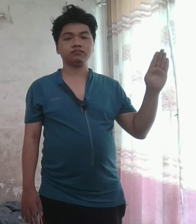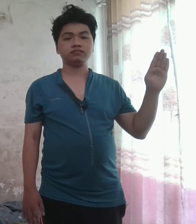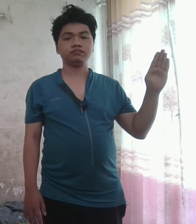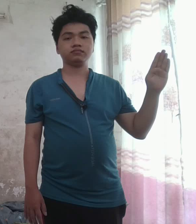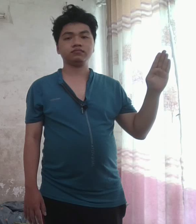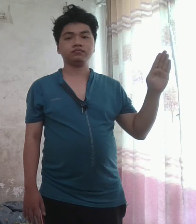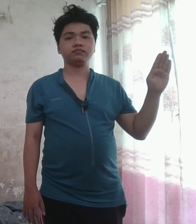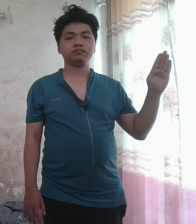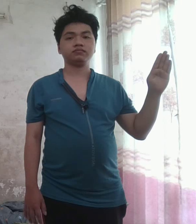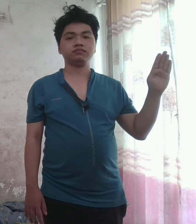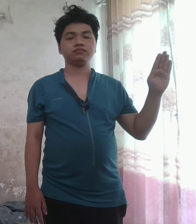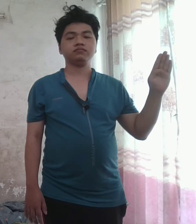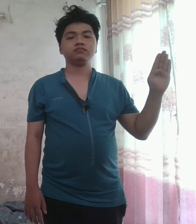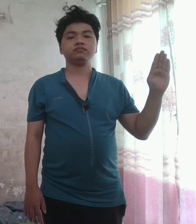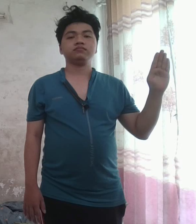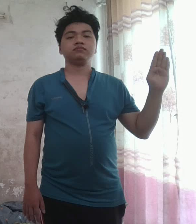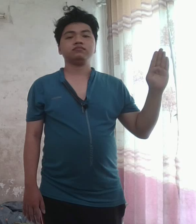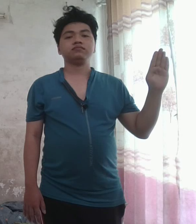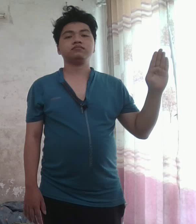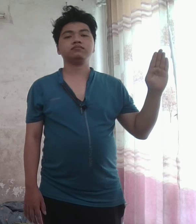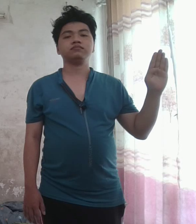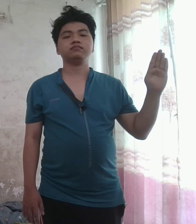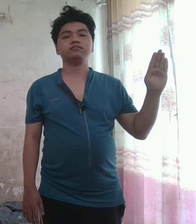b